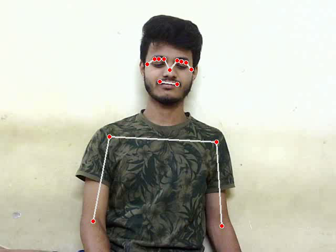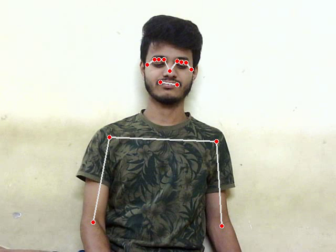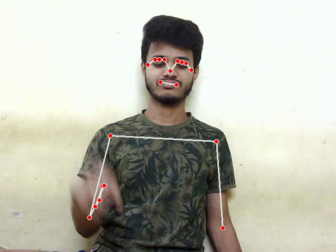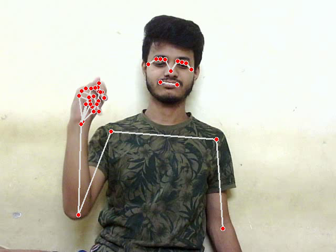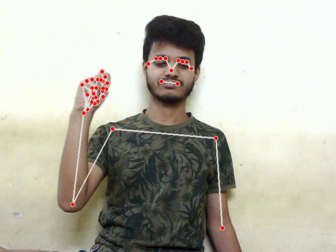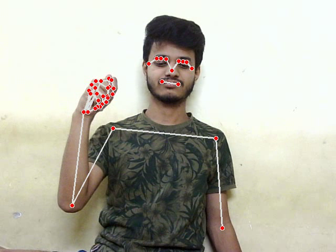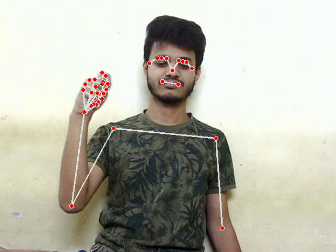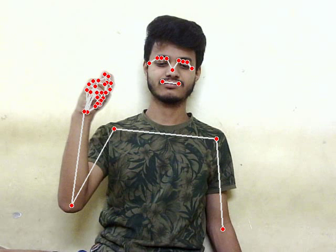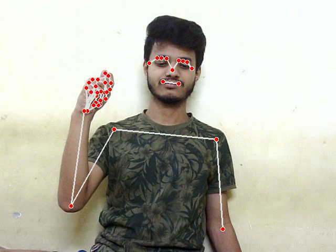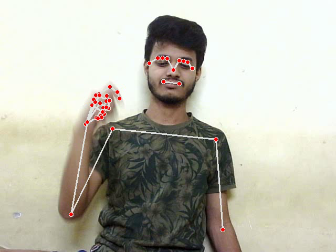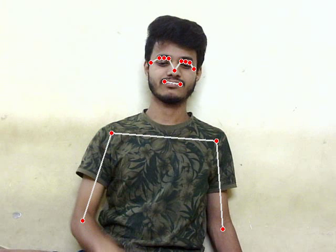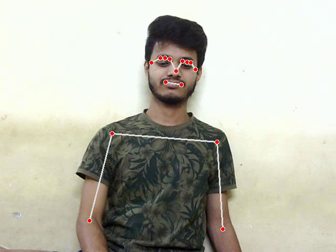bathroom